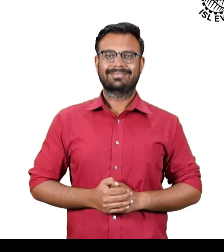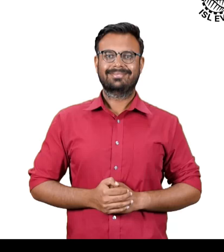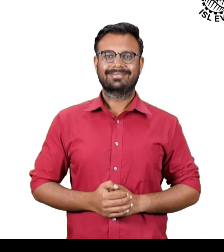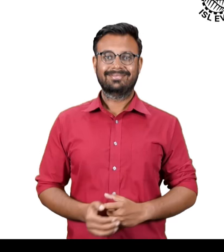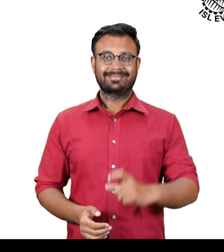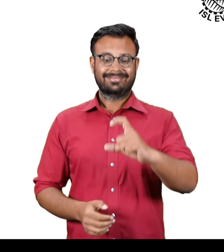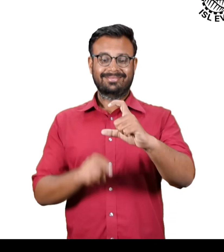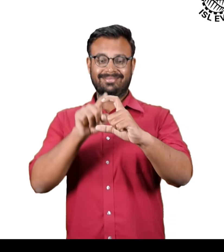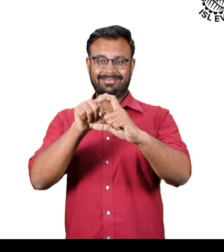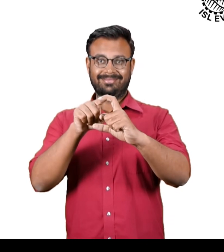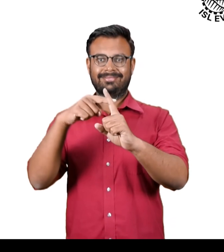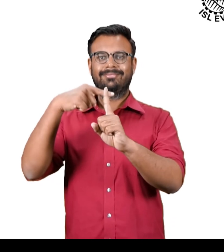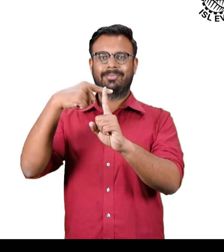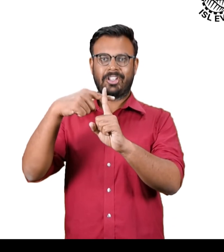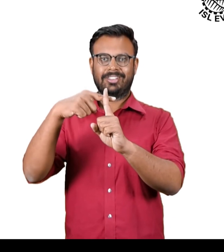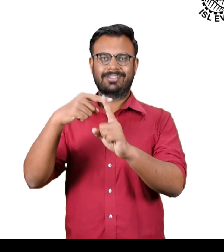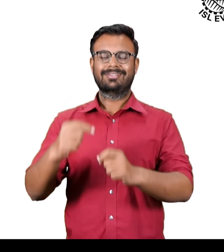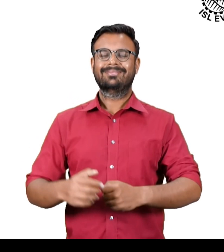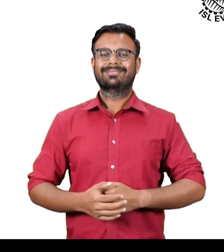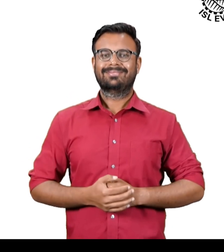Cathode